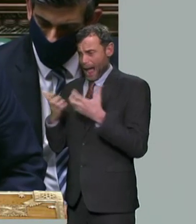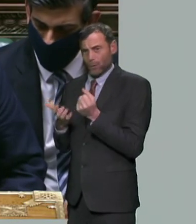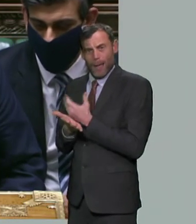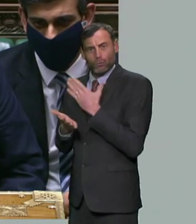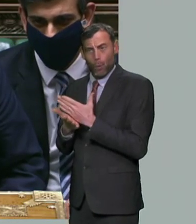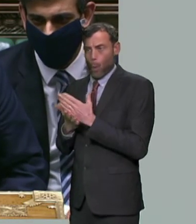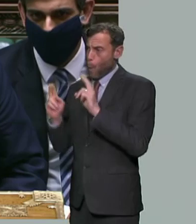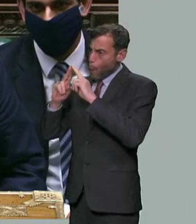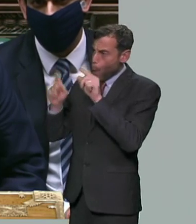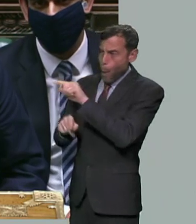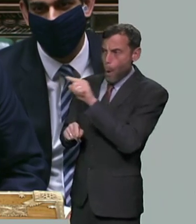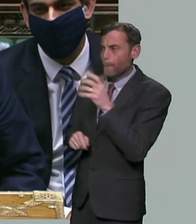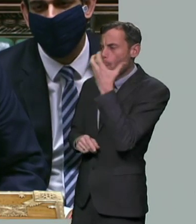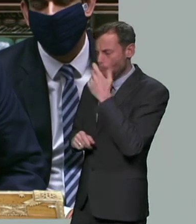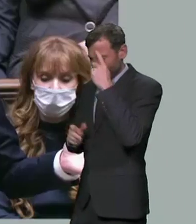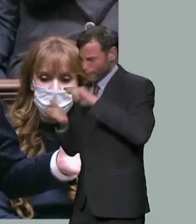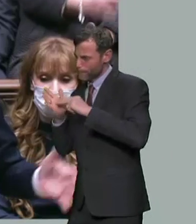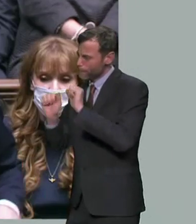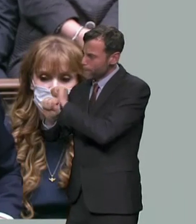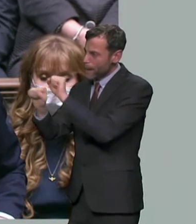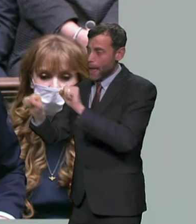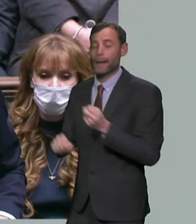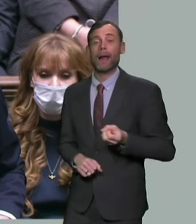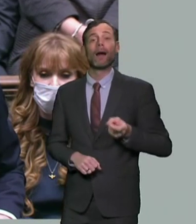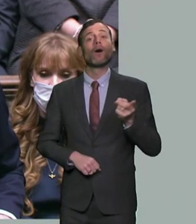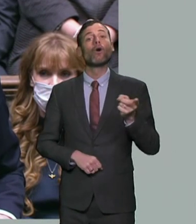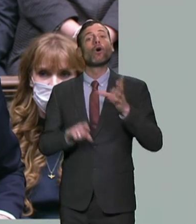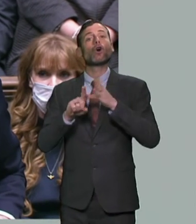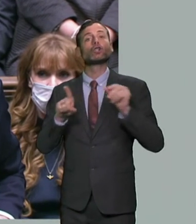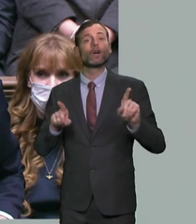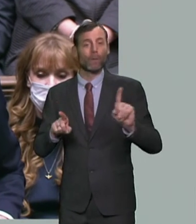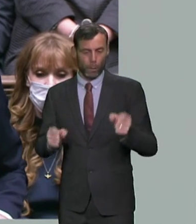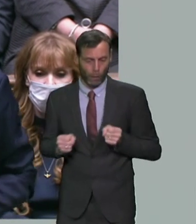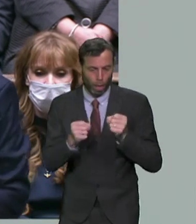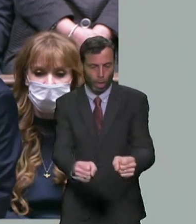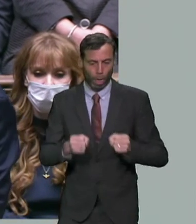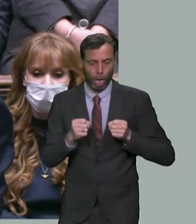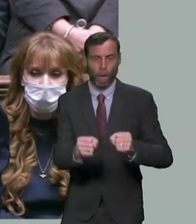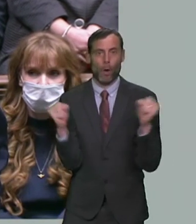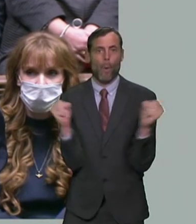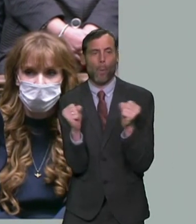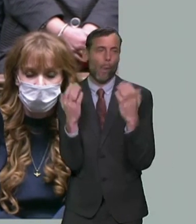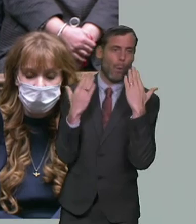While we were setting out plans to keep bills down, he was planning parties.